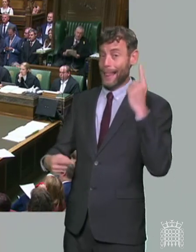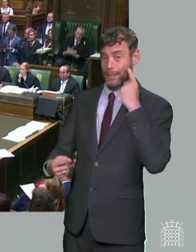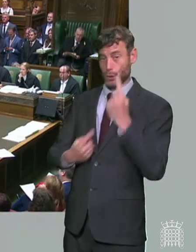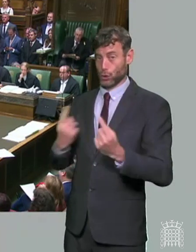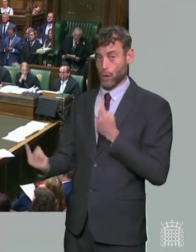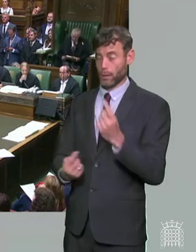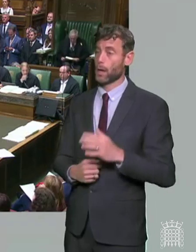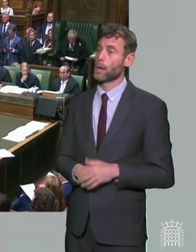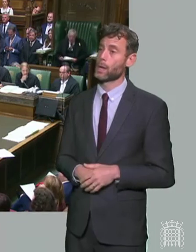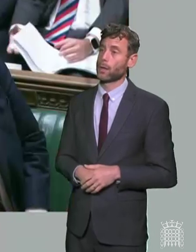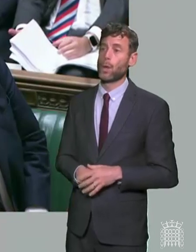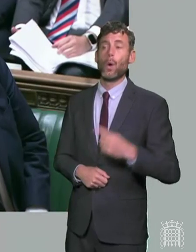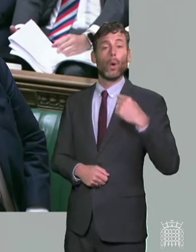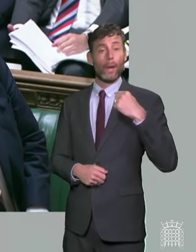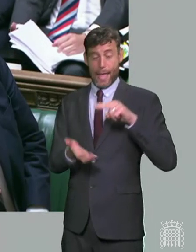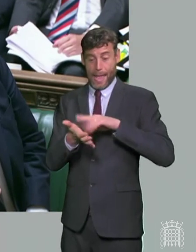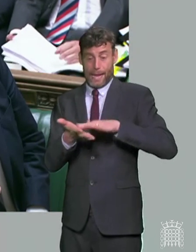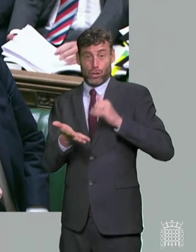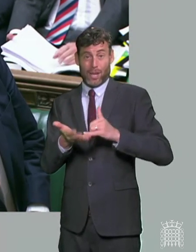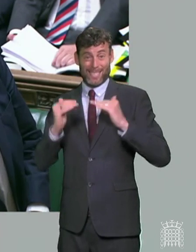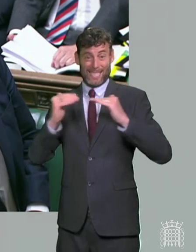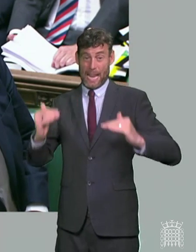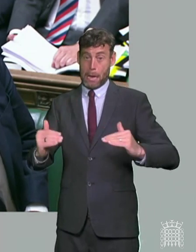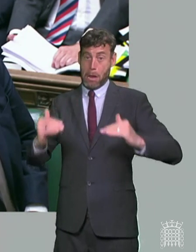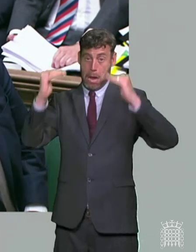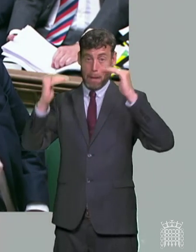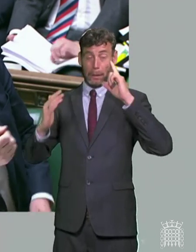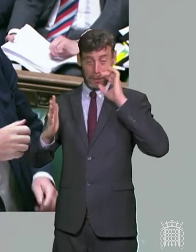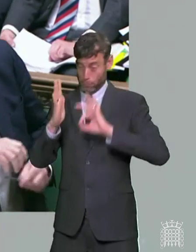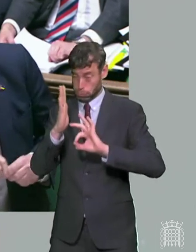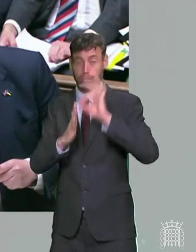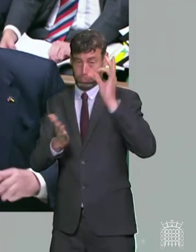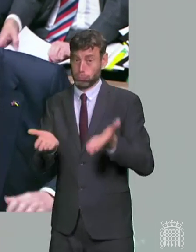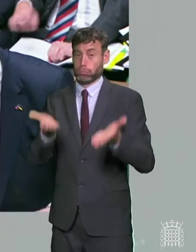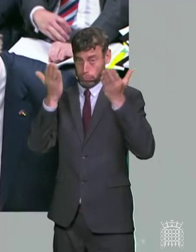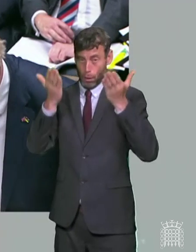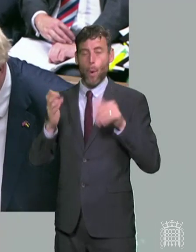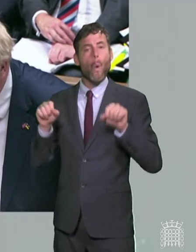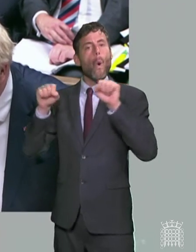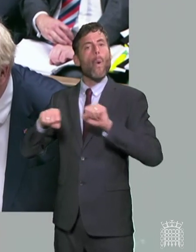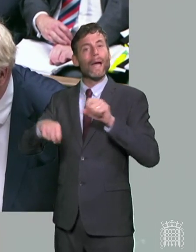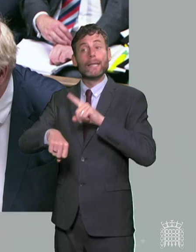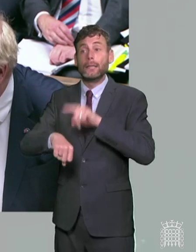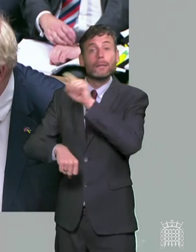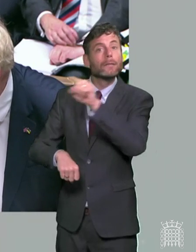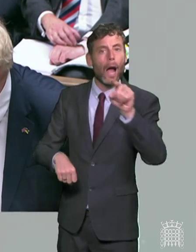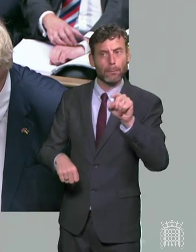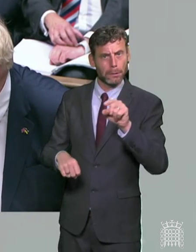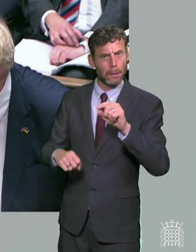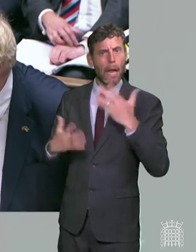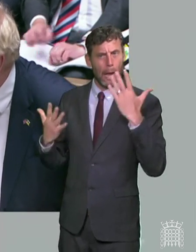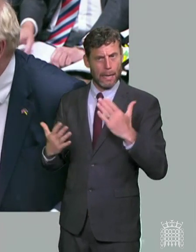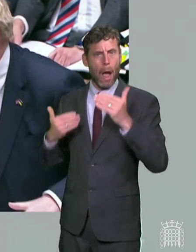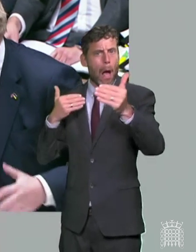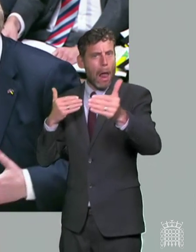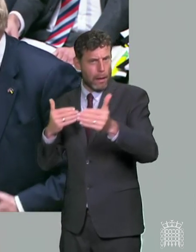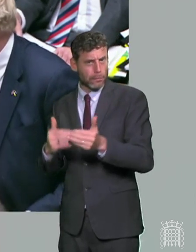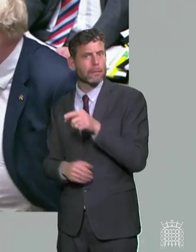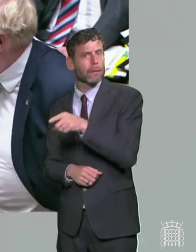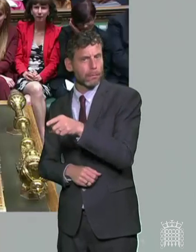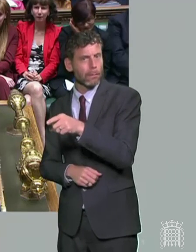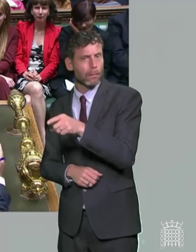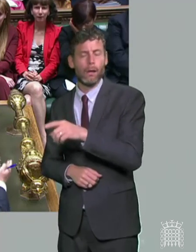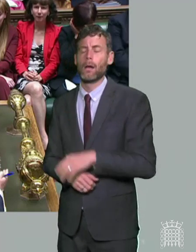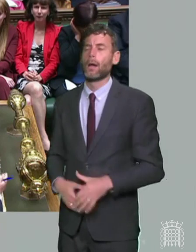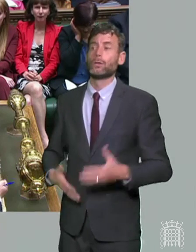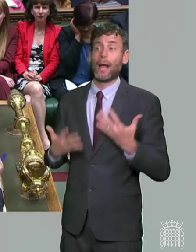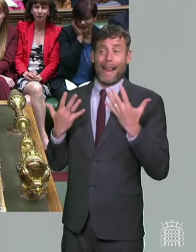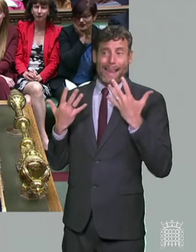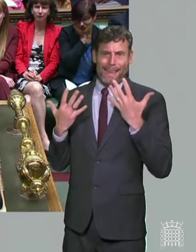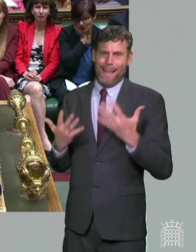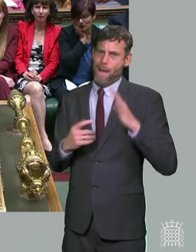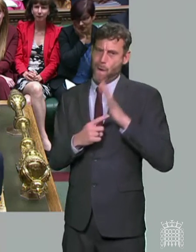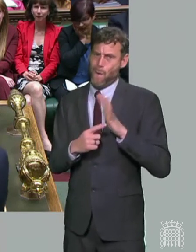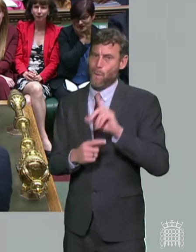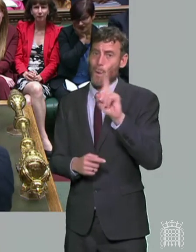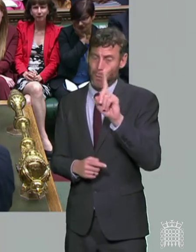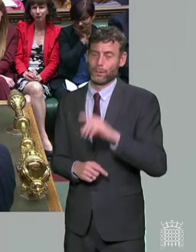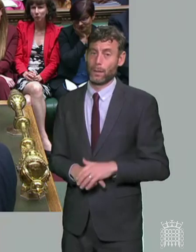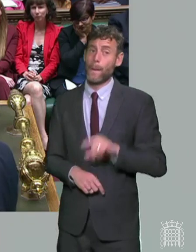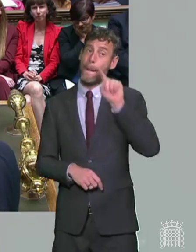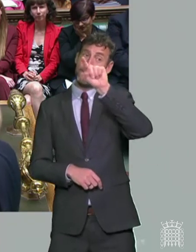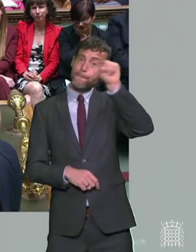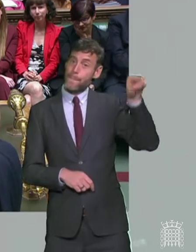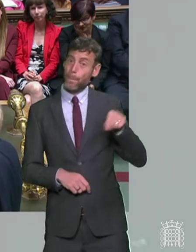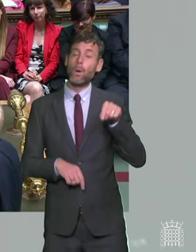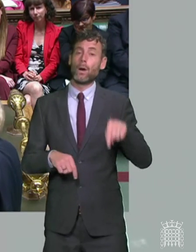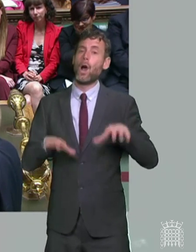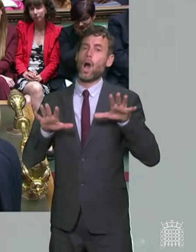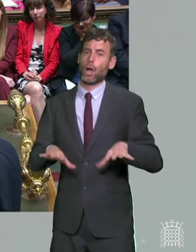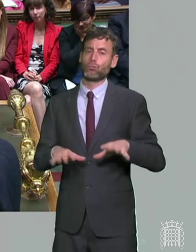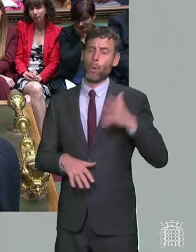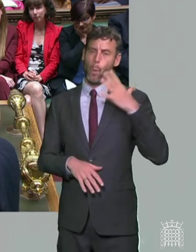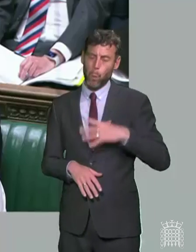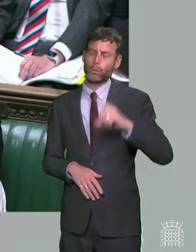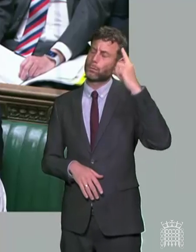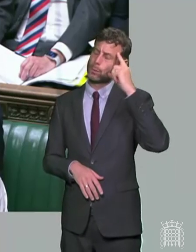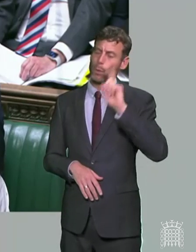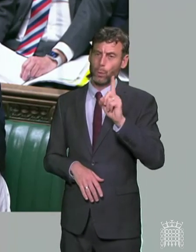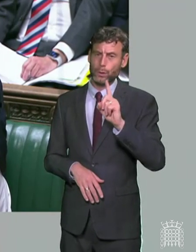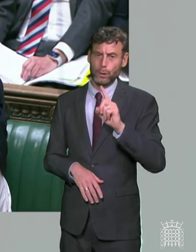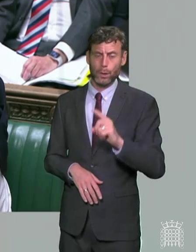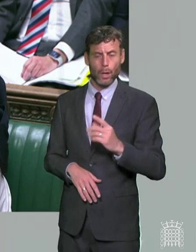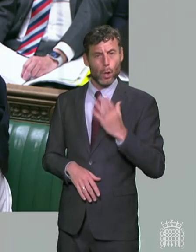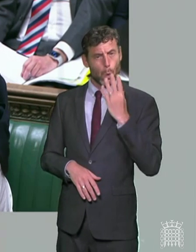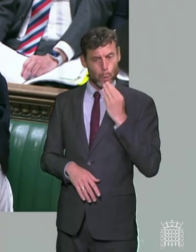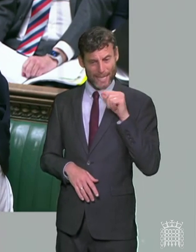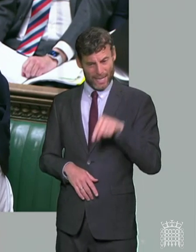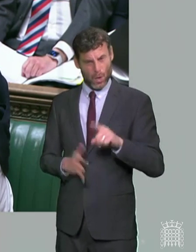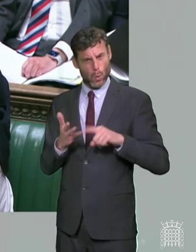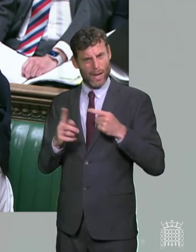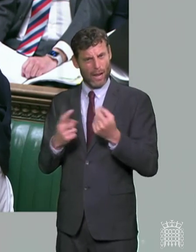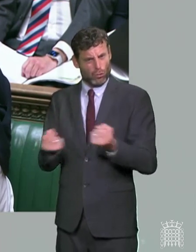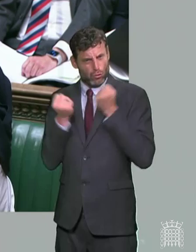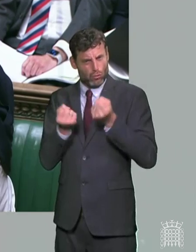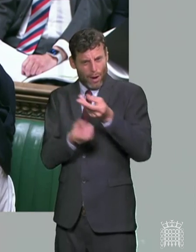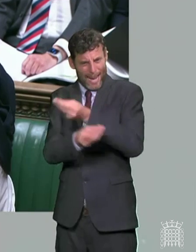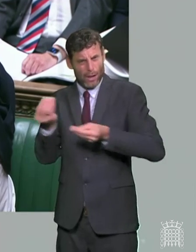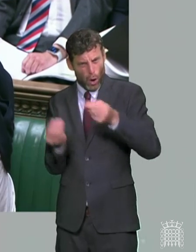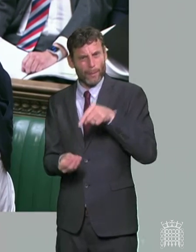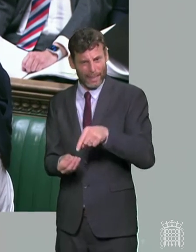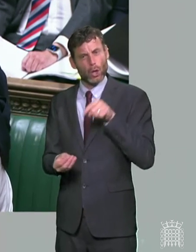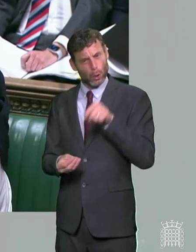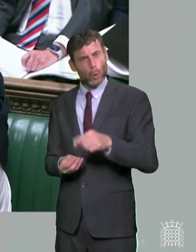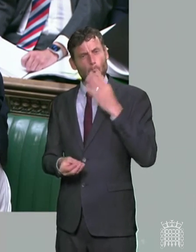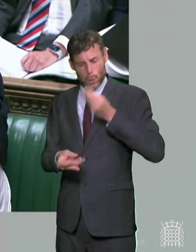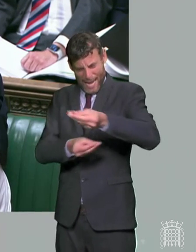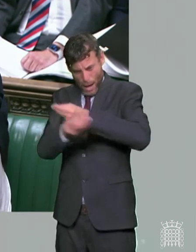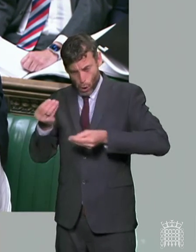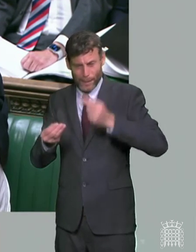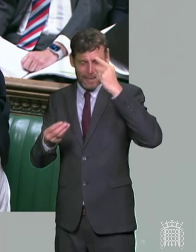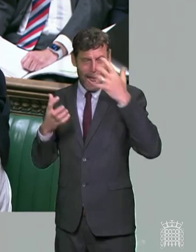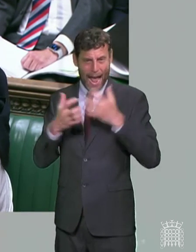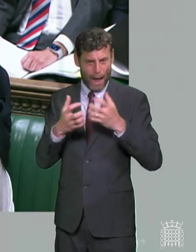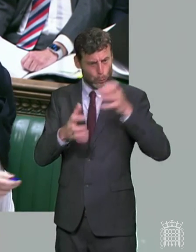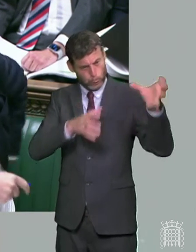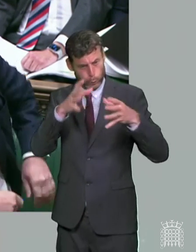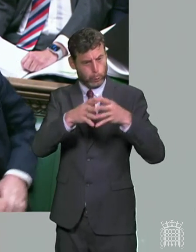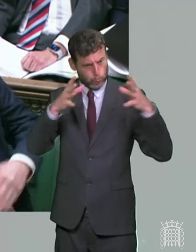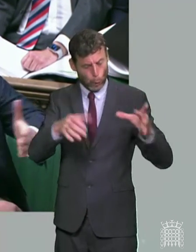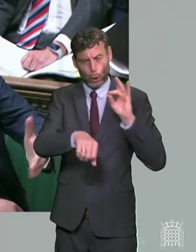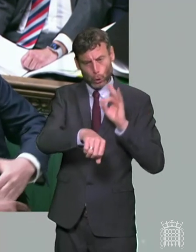Not only have we raised standards in the NHS, and not only are we reducing waiting times for those who have had to wait the longest, but more fundamentally, we are doing what the people of this country can see is simple common sense: using our economic strength to invest in doctors and nurses and get people on the